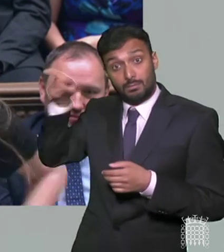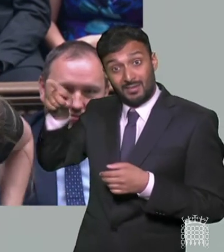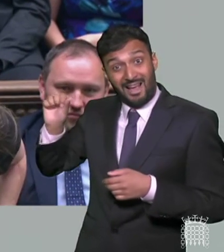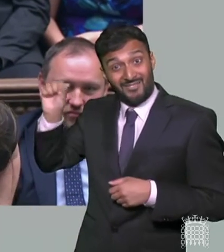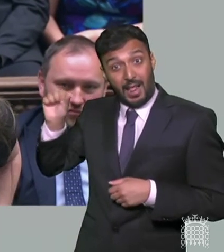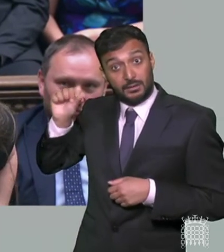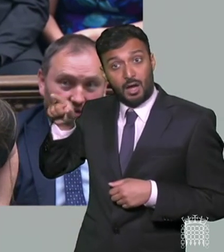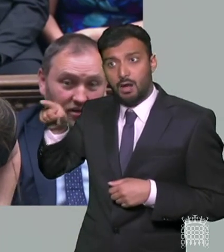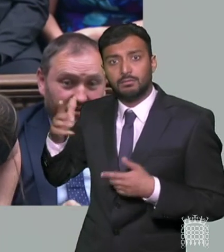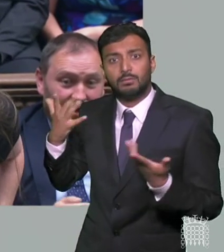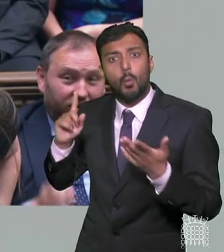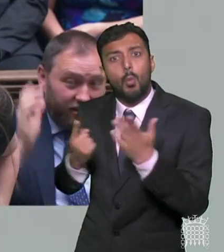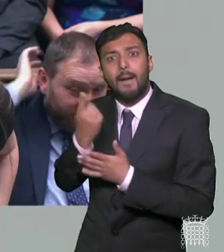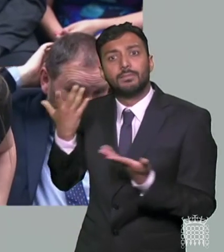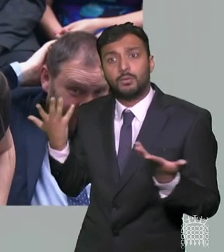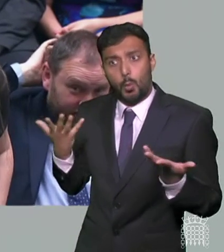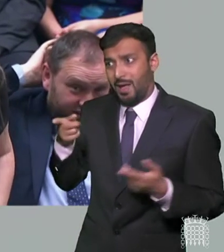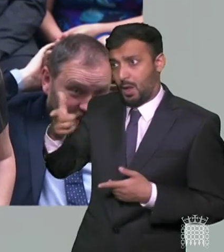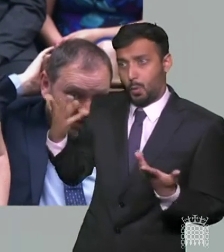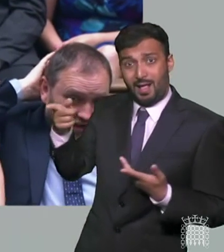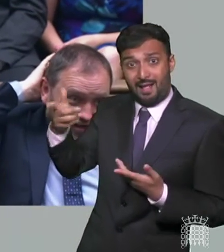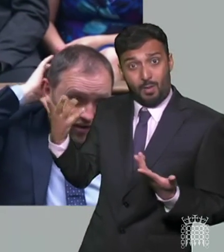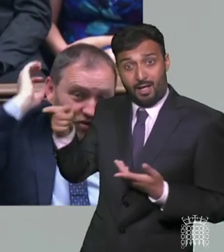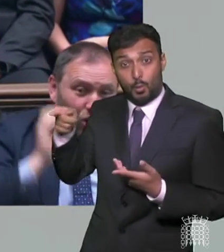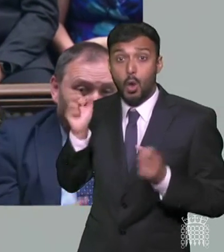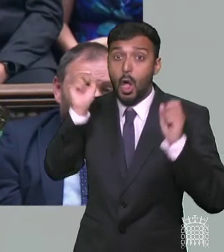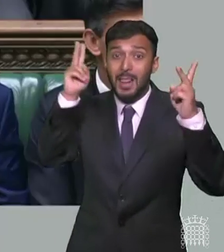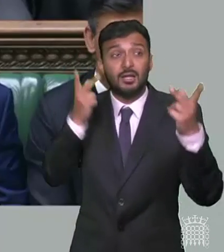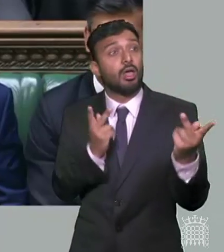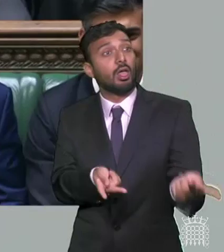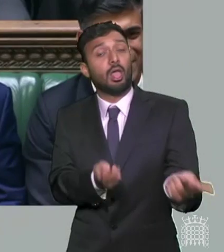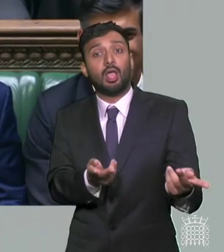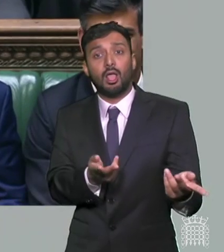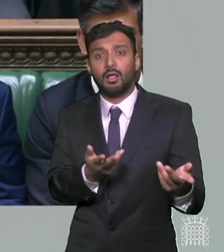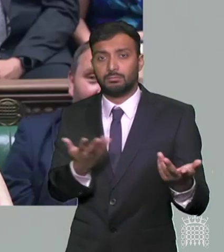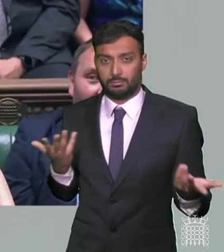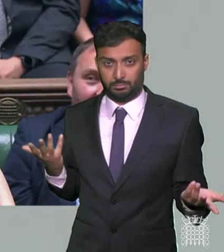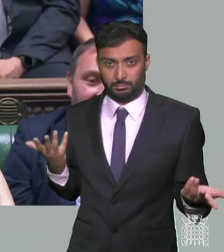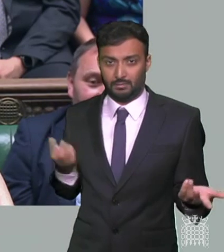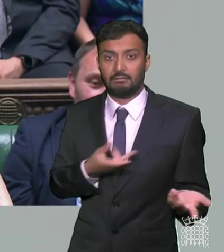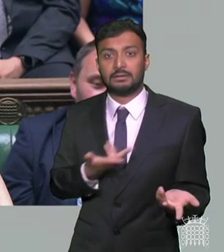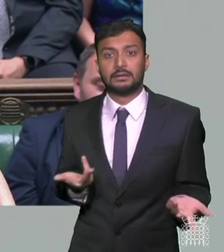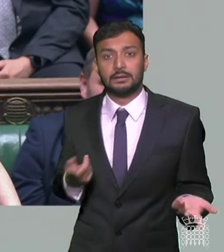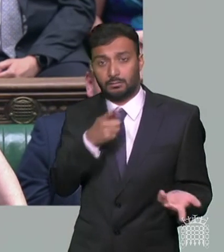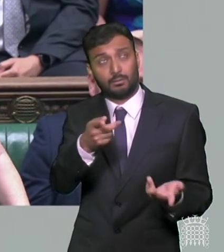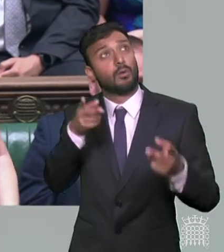On a sun lounger; that is where he was.